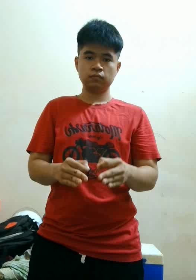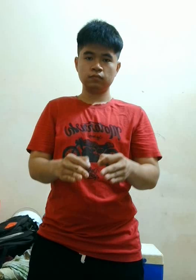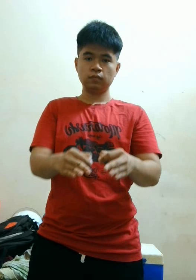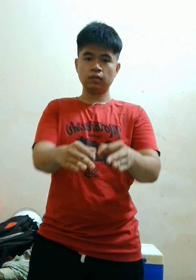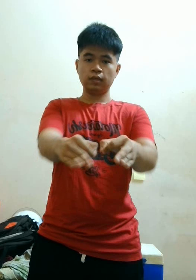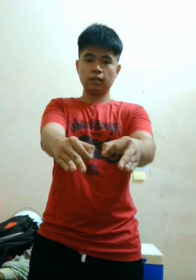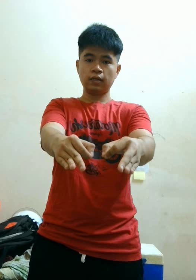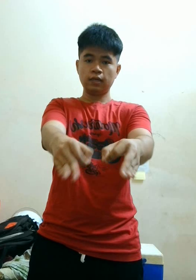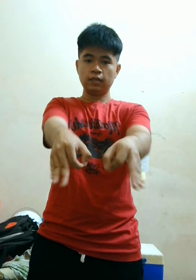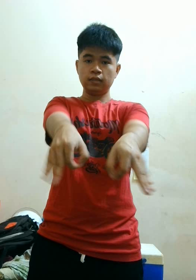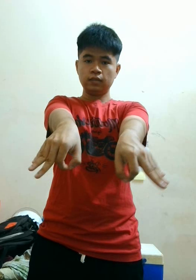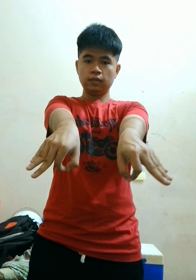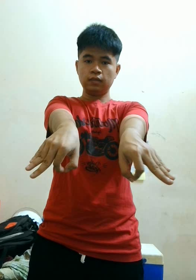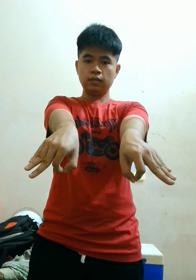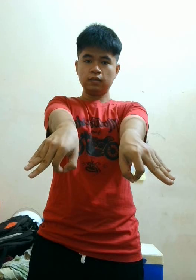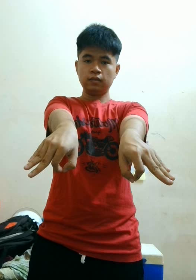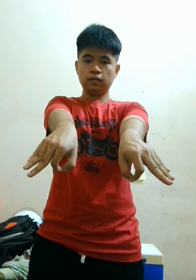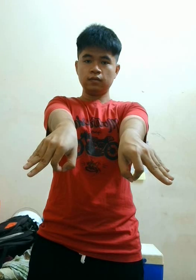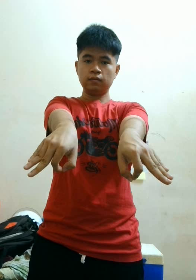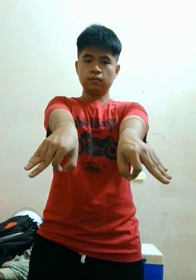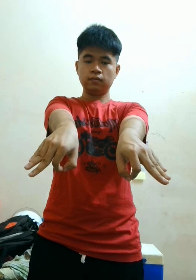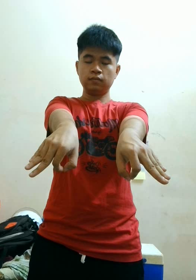cai gi